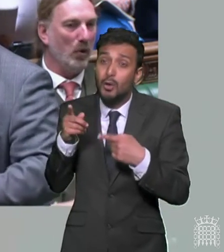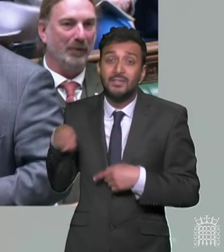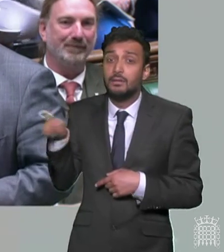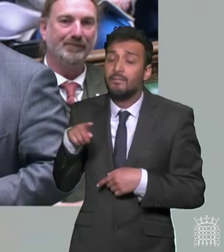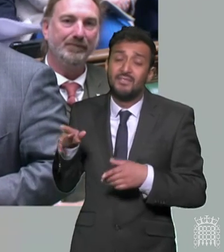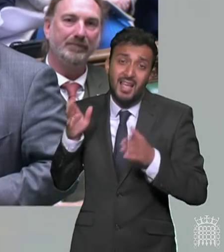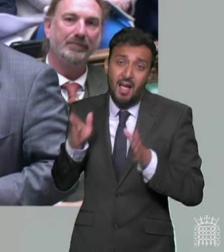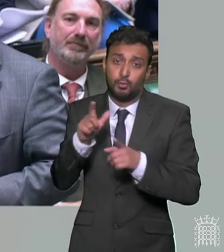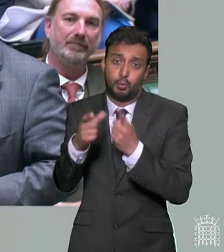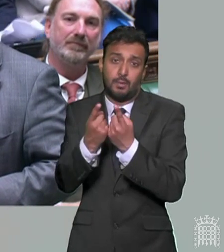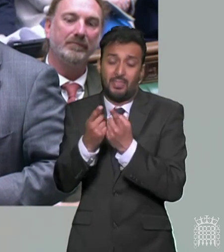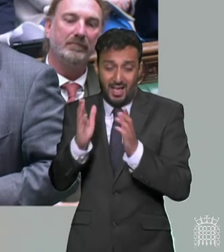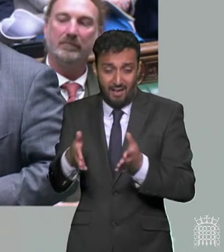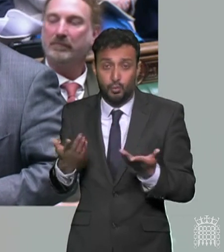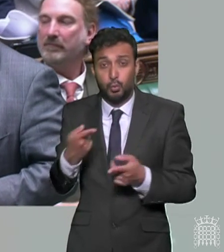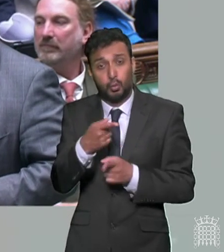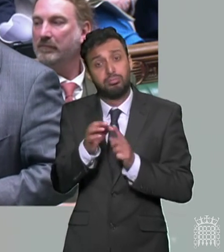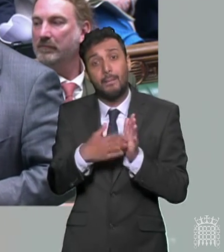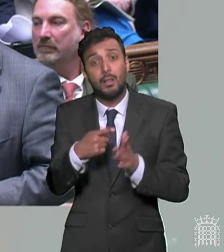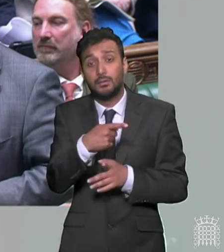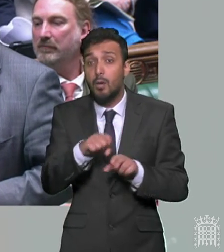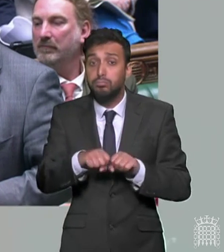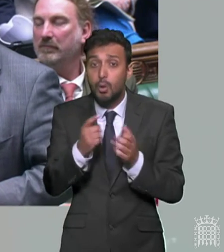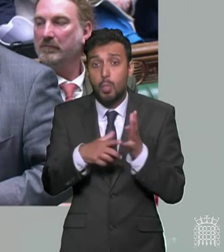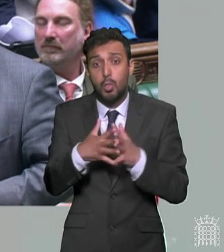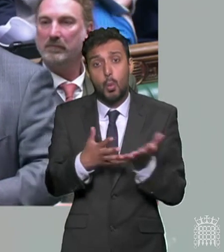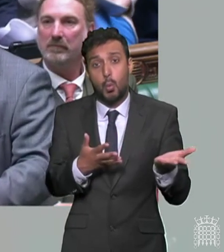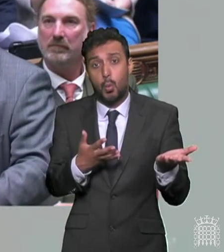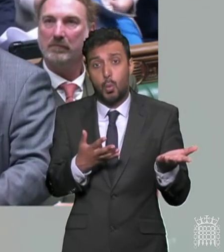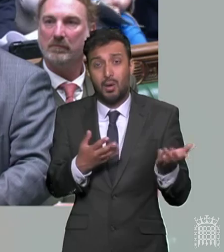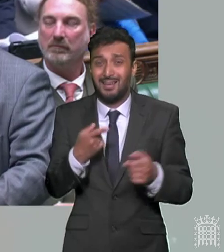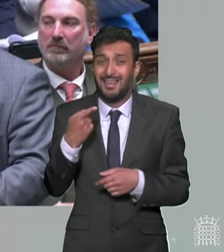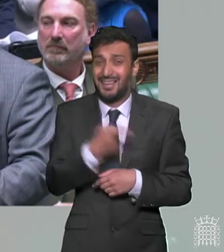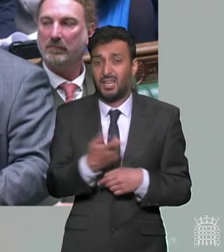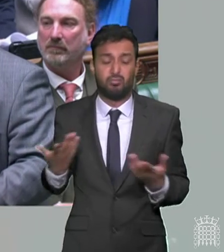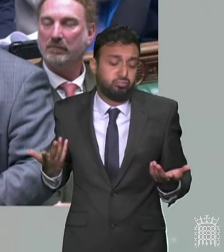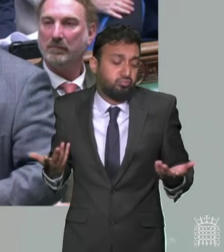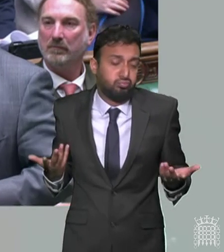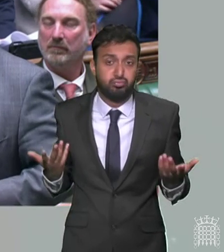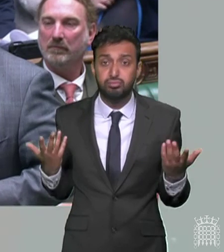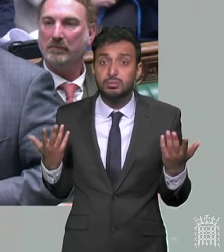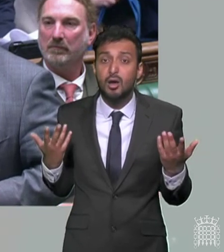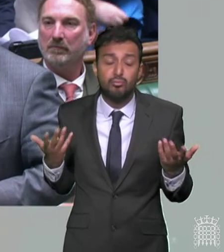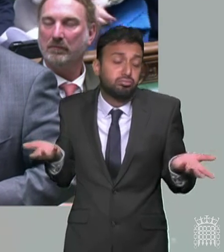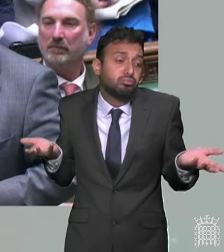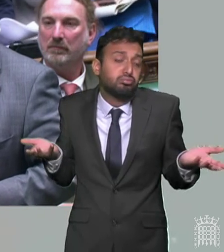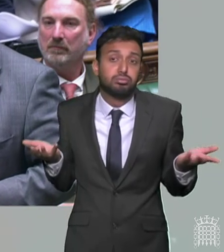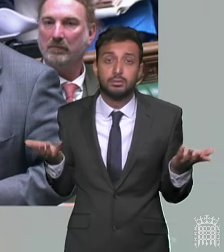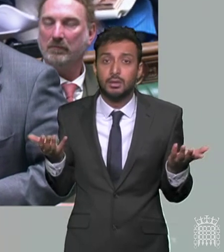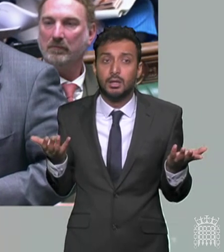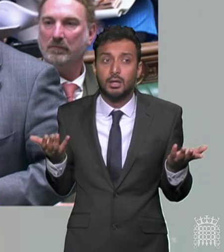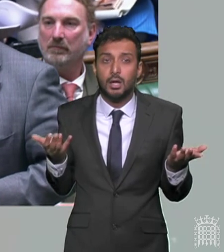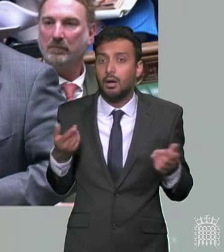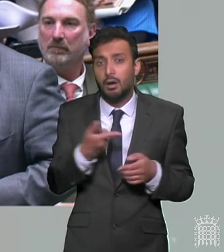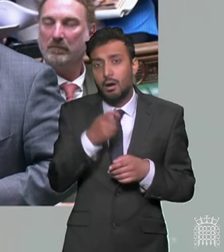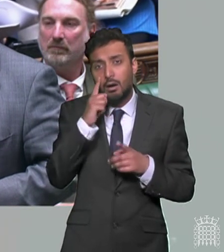This Prime Minister, who has broken the law and shown a cavalier attitude to the truth, cannot be allowed to remain in office.